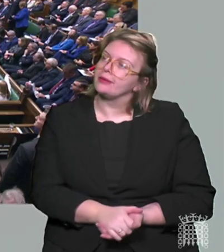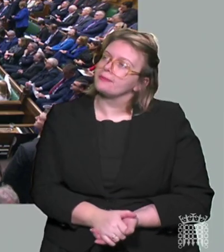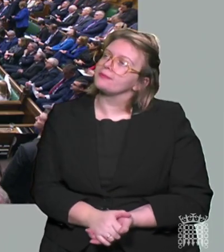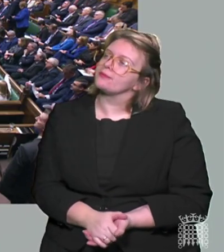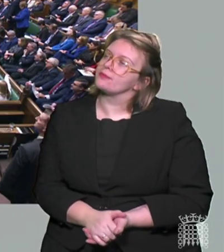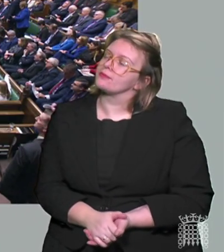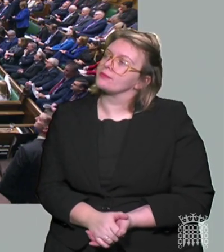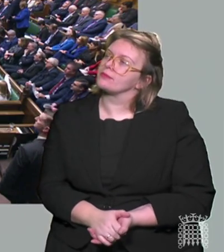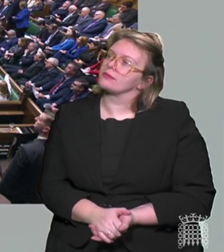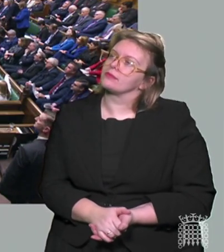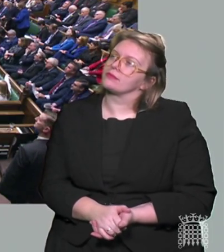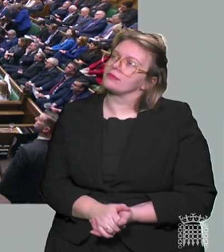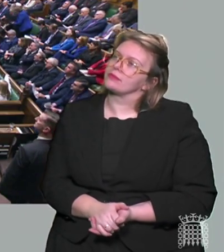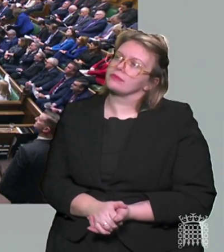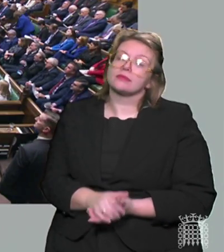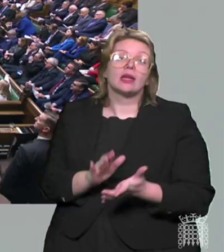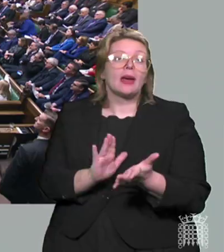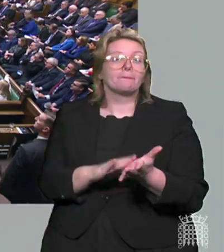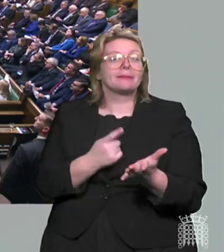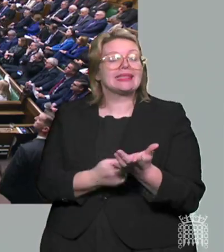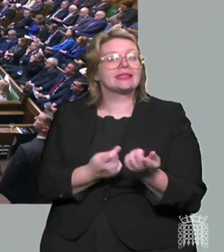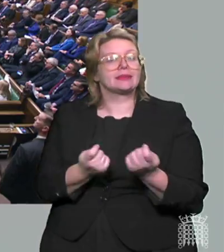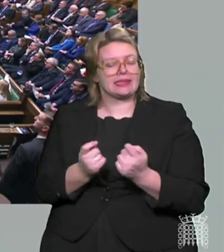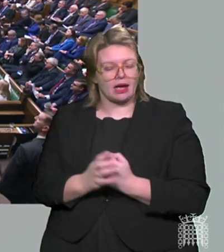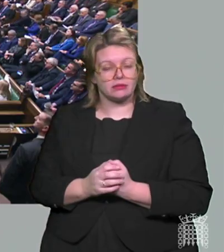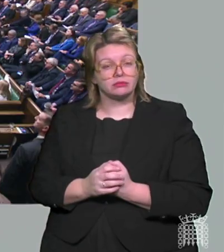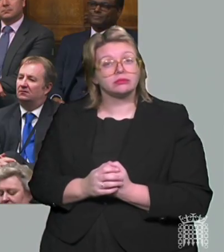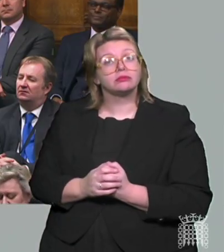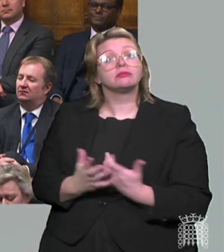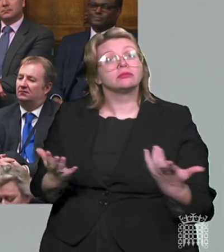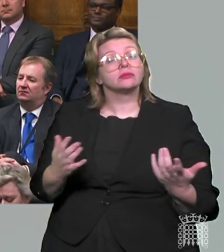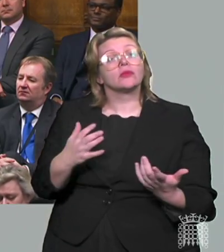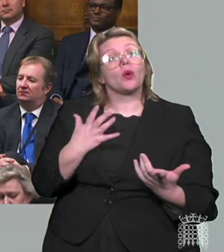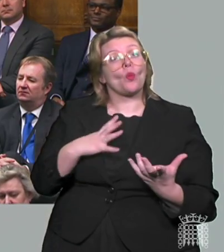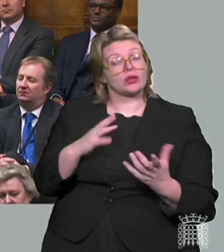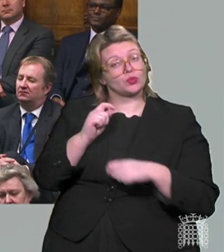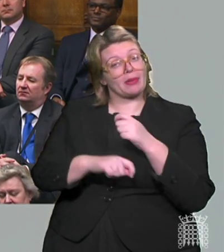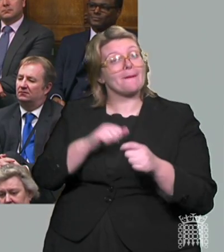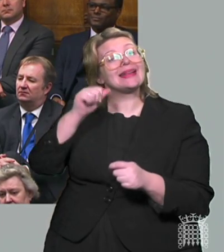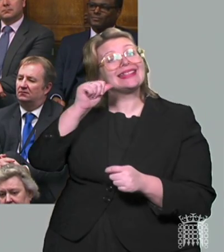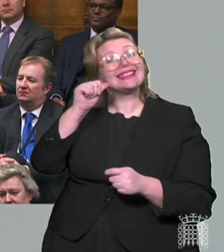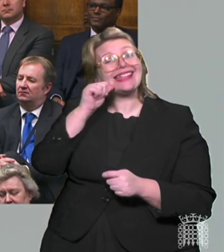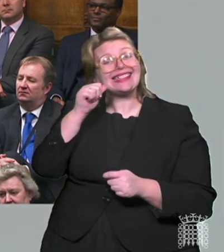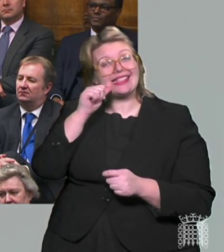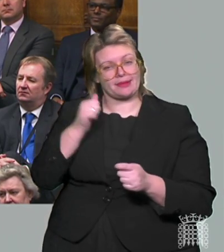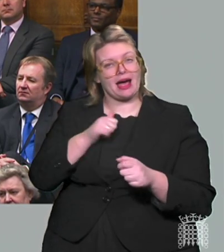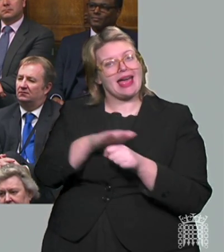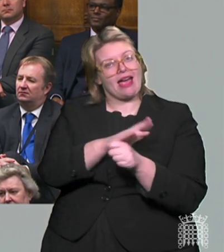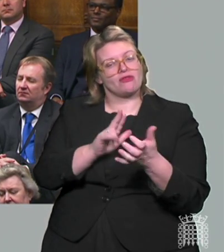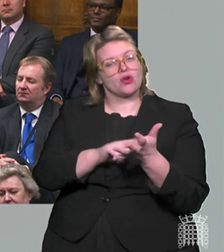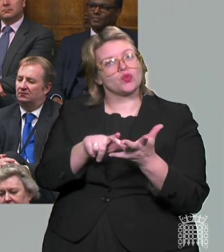If someone who grows up in Norfolk wants to become a dentist, the nearest place they can train is Birmingham or London.